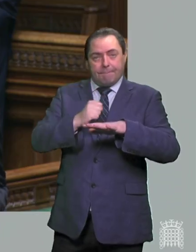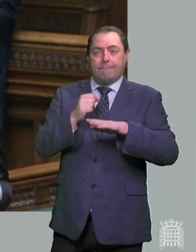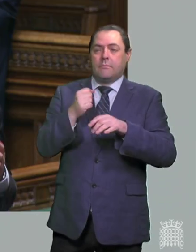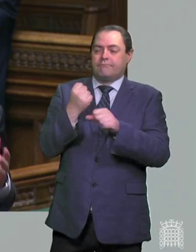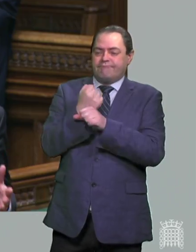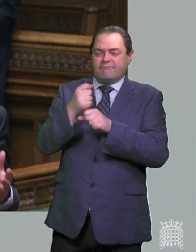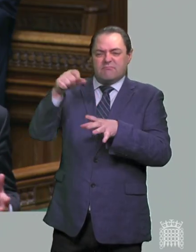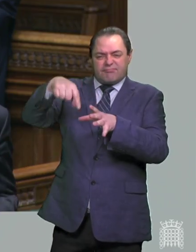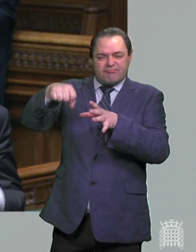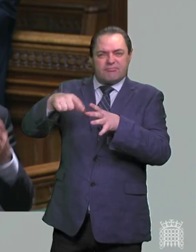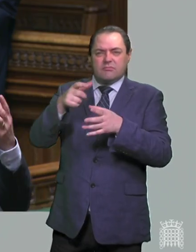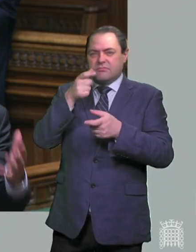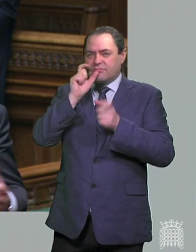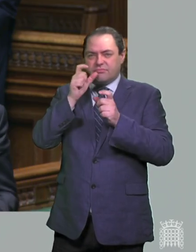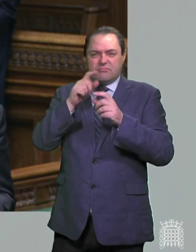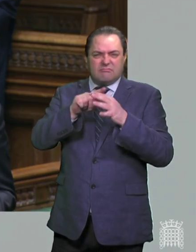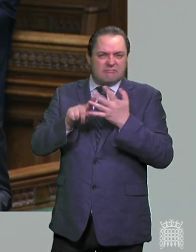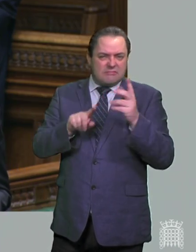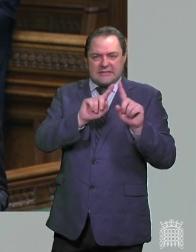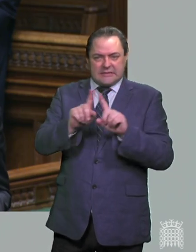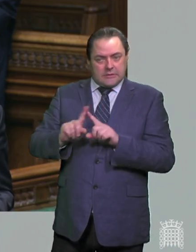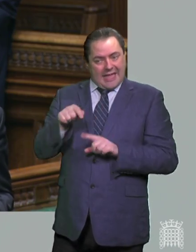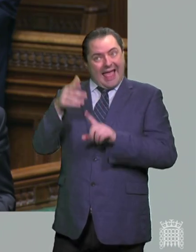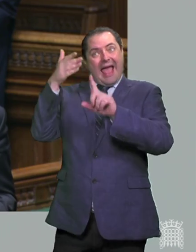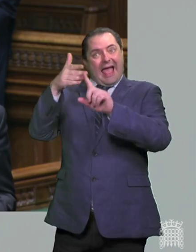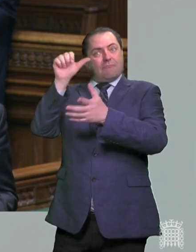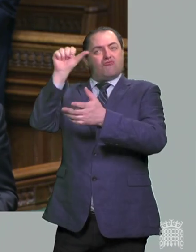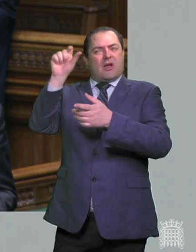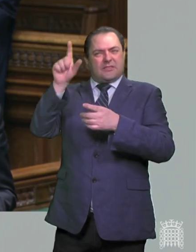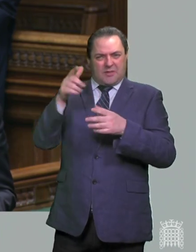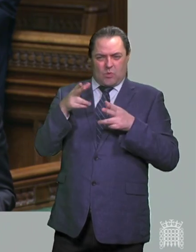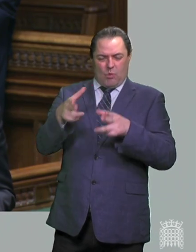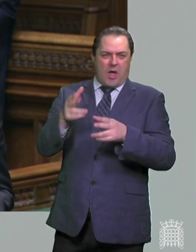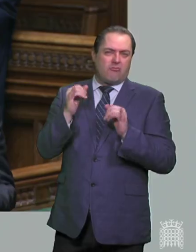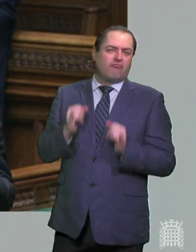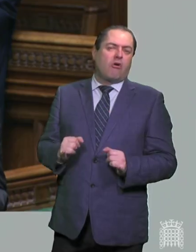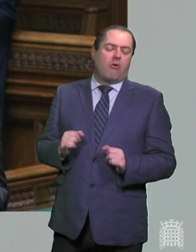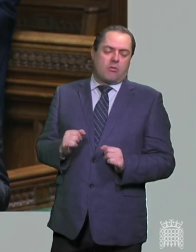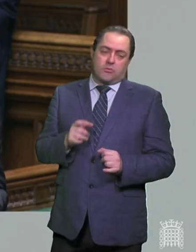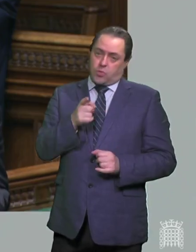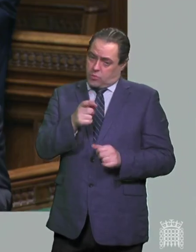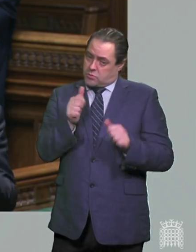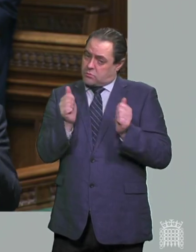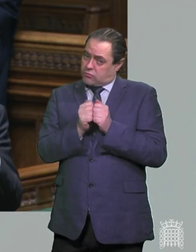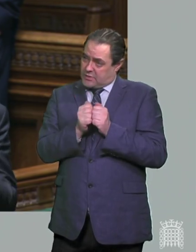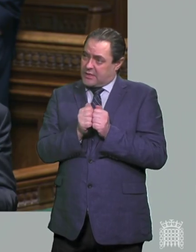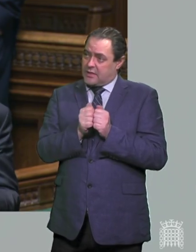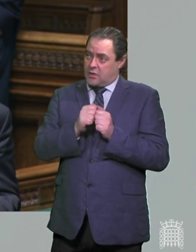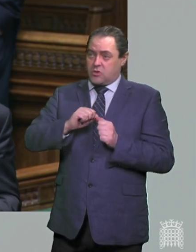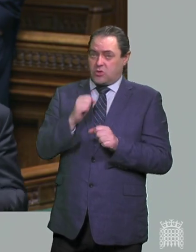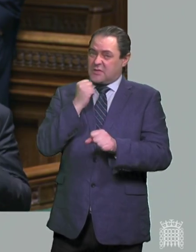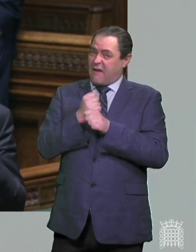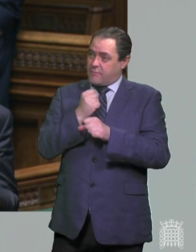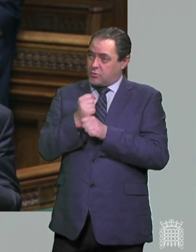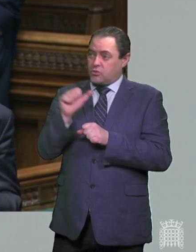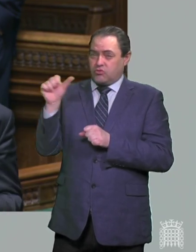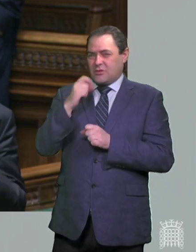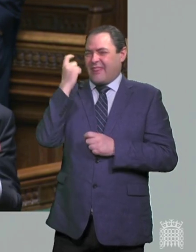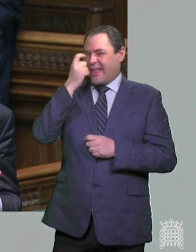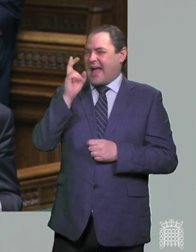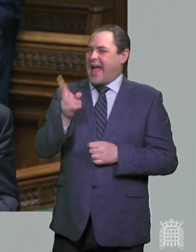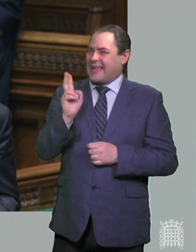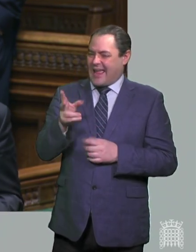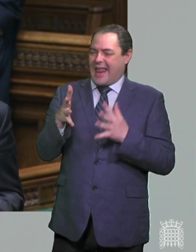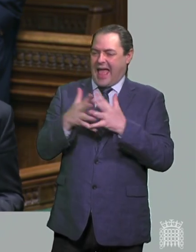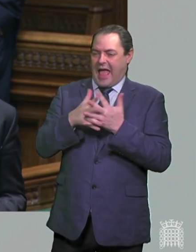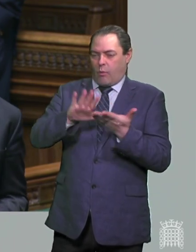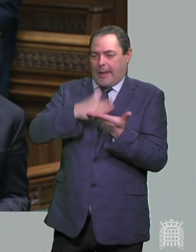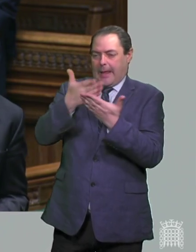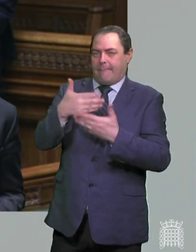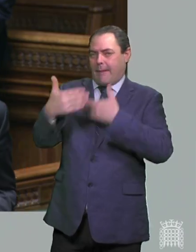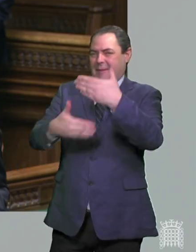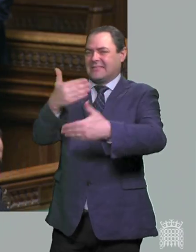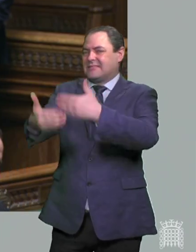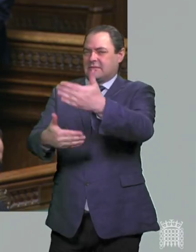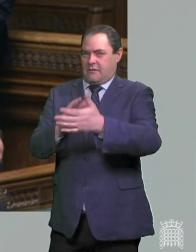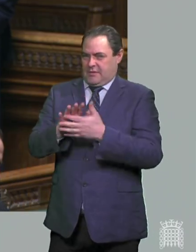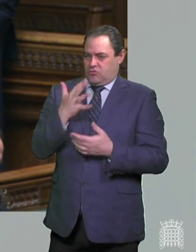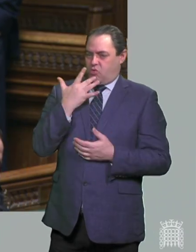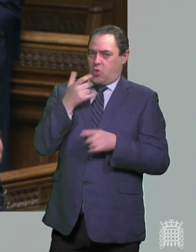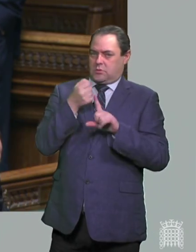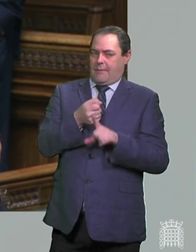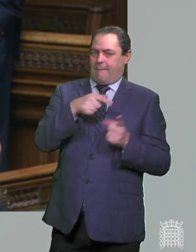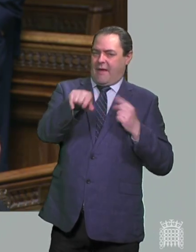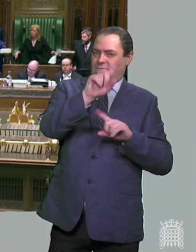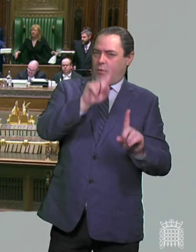Whereas we strongly support the objectives of the scheme, does he support the calls for the Scottish Government to rethink the implementation in order to reduce the ultimate costs to consumers?